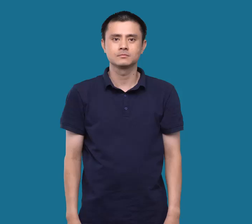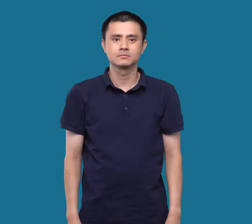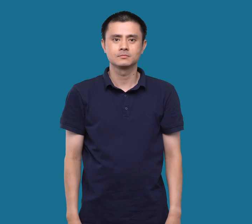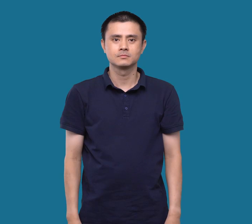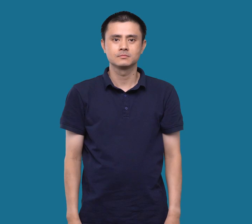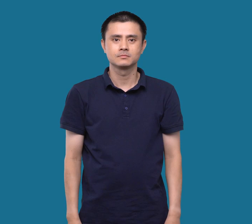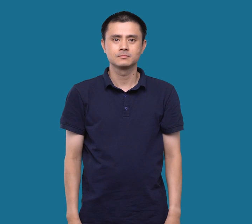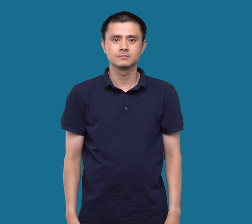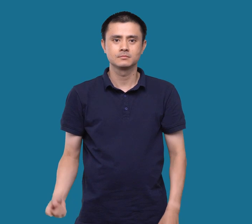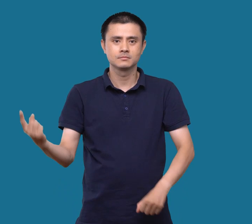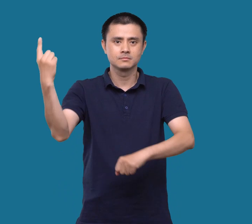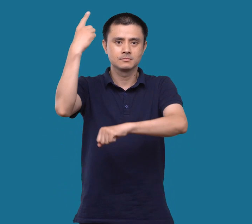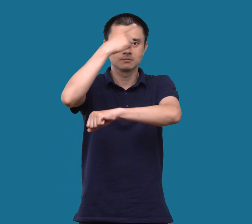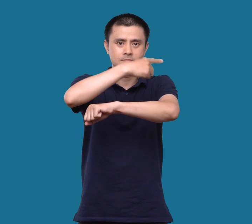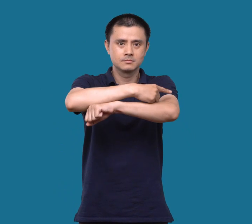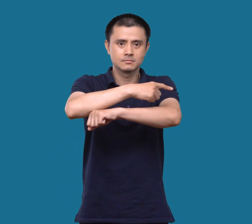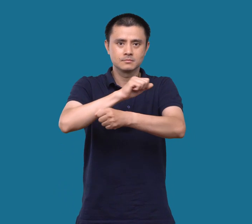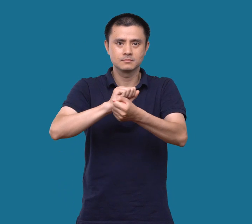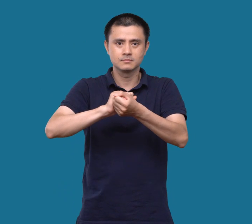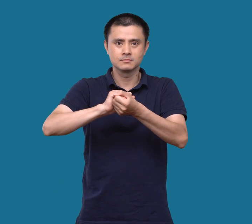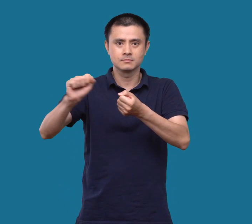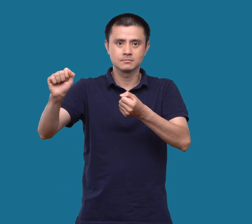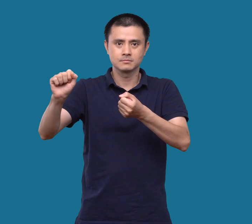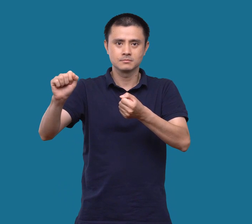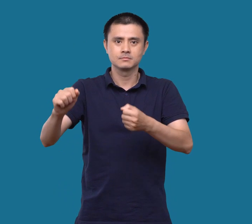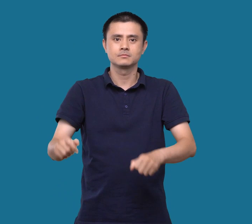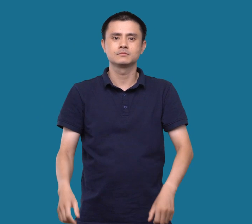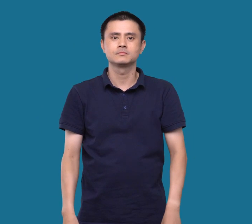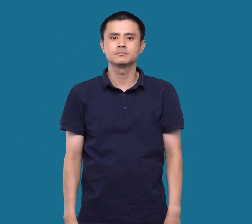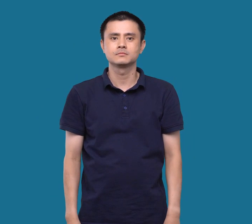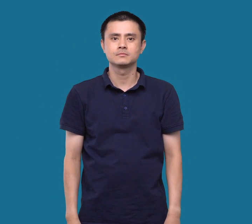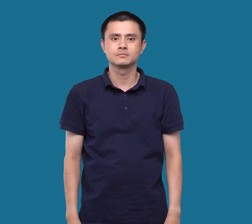ngày tháng